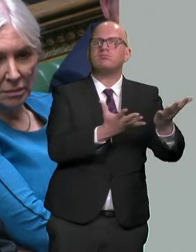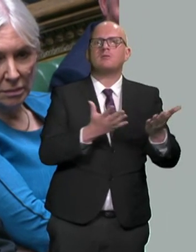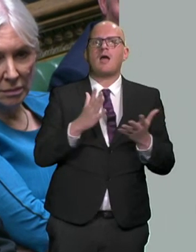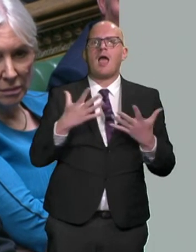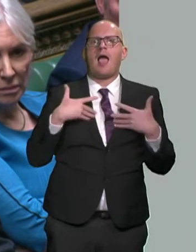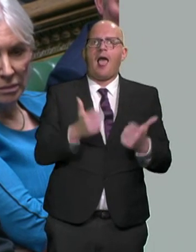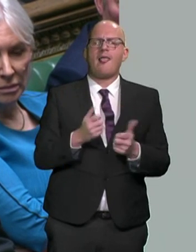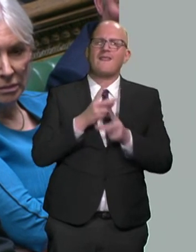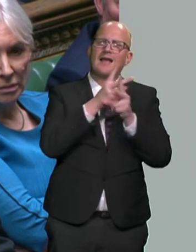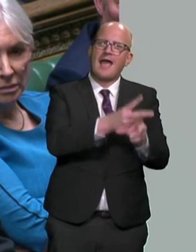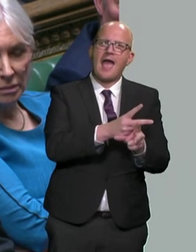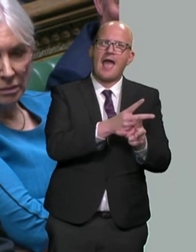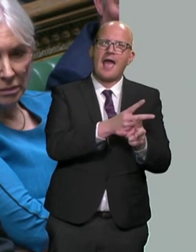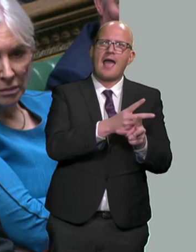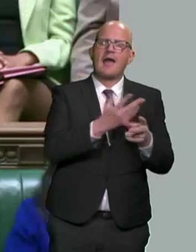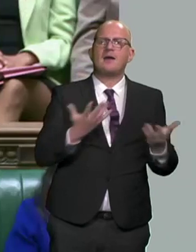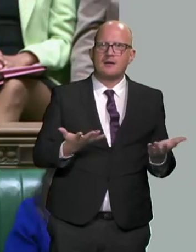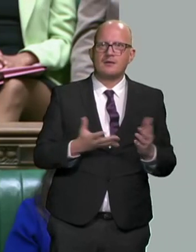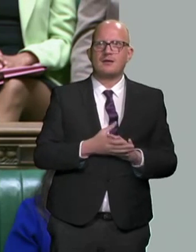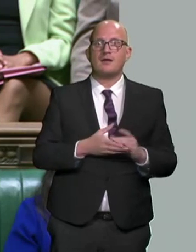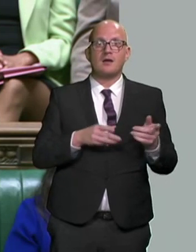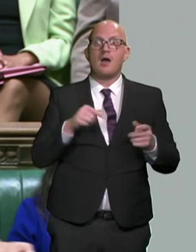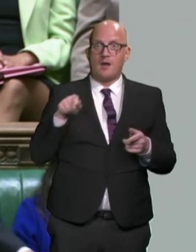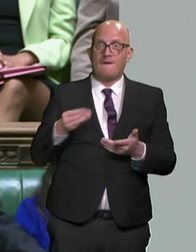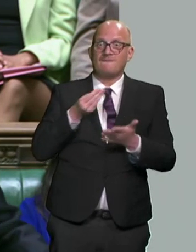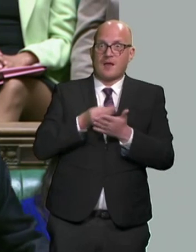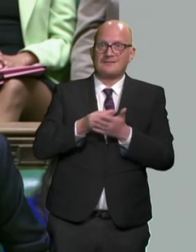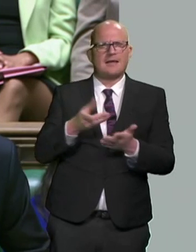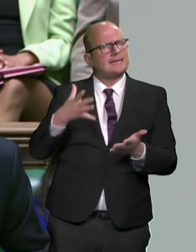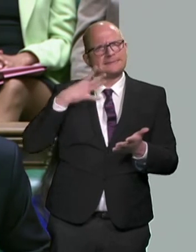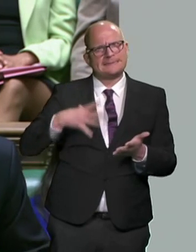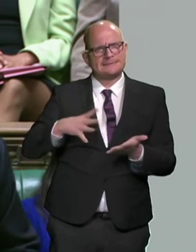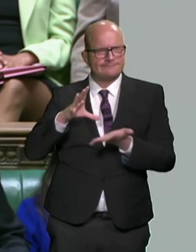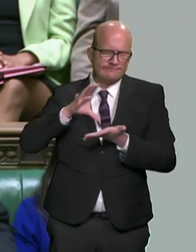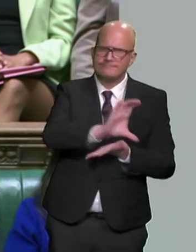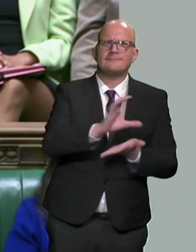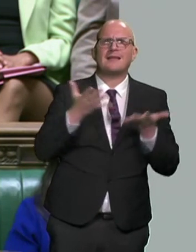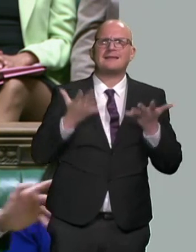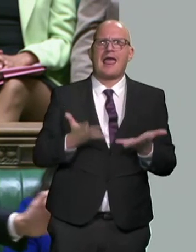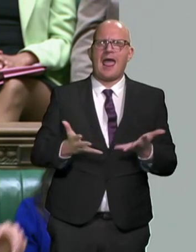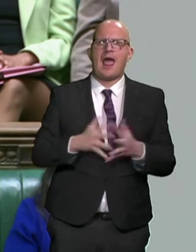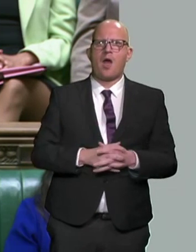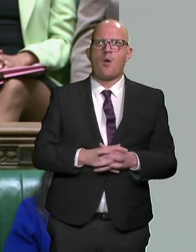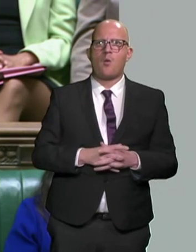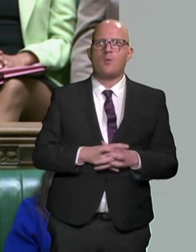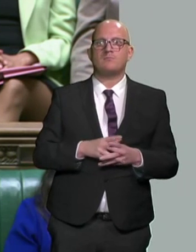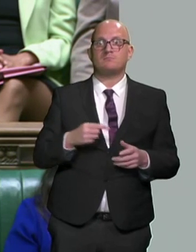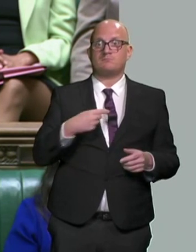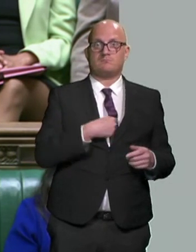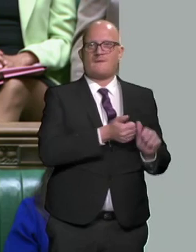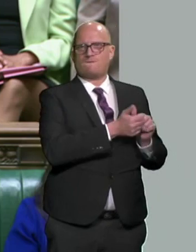If it goes, then so does the funding, and that funding is needed now, especially as my right hon.